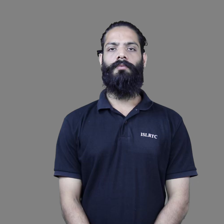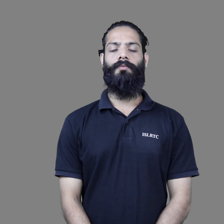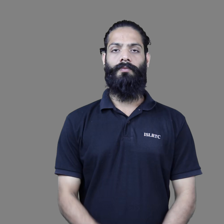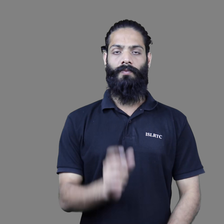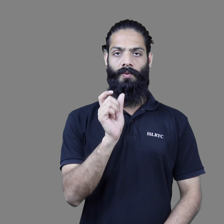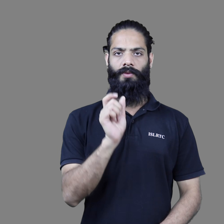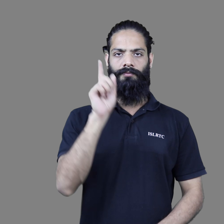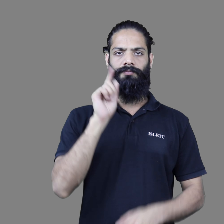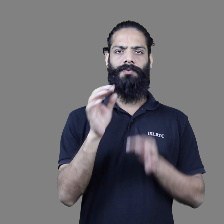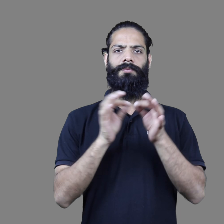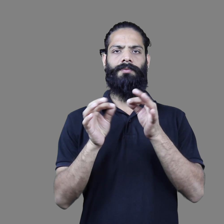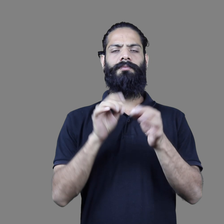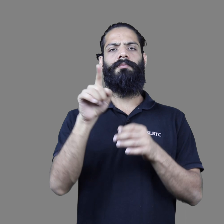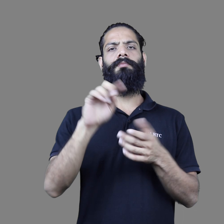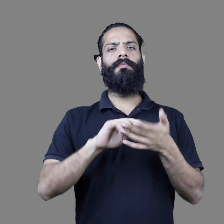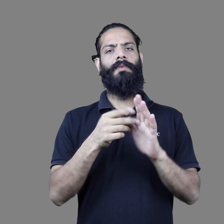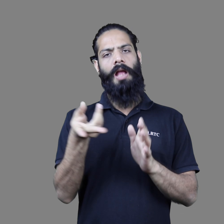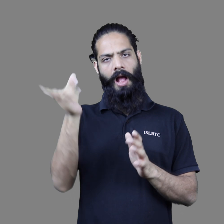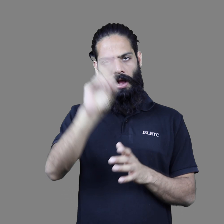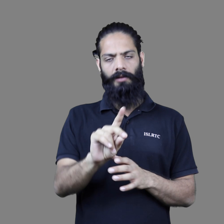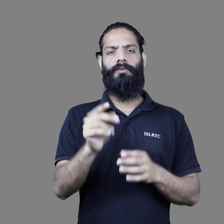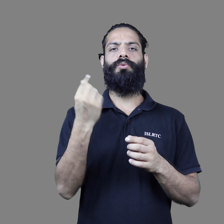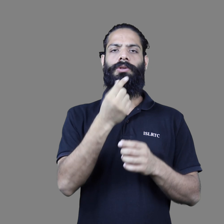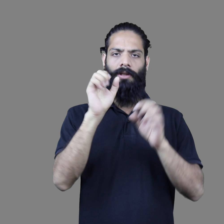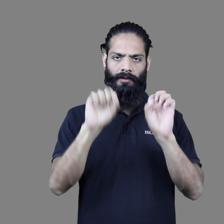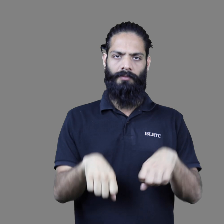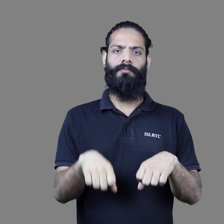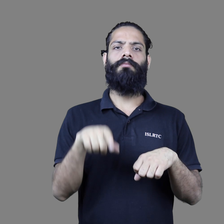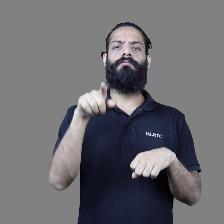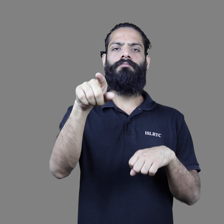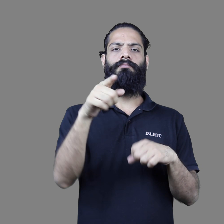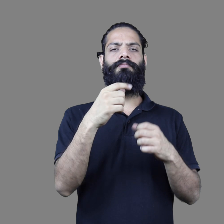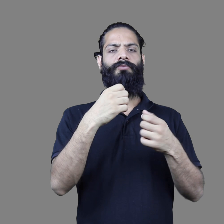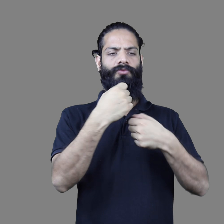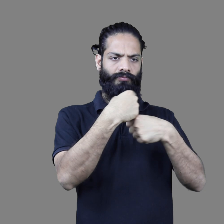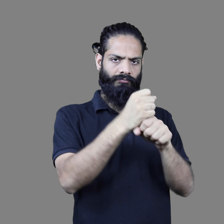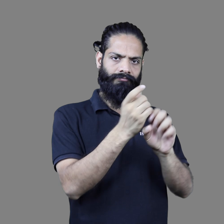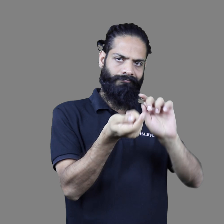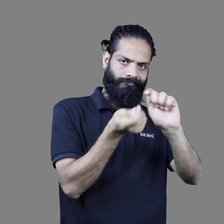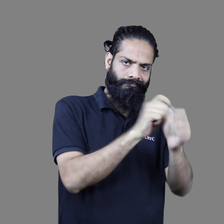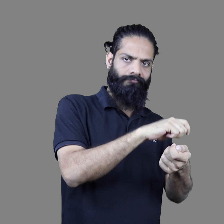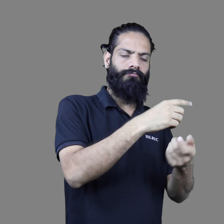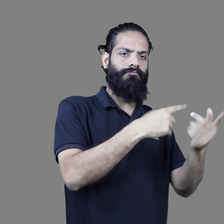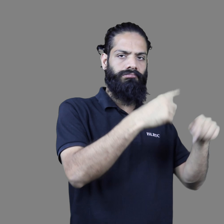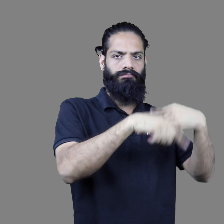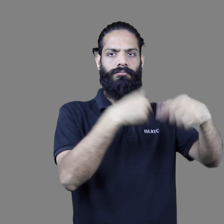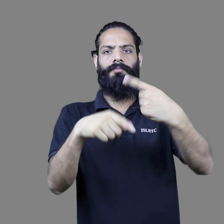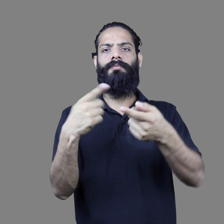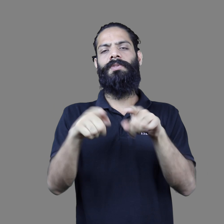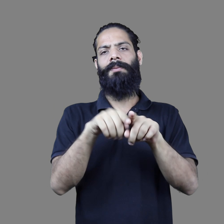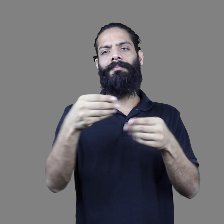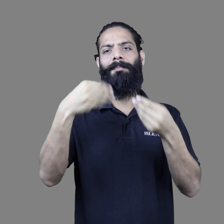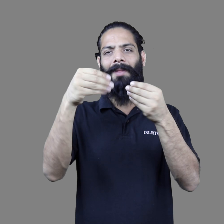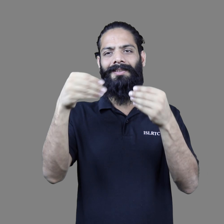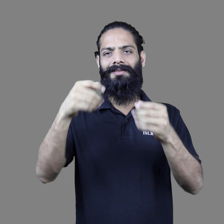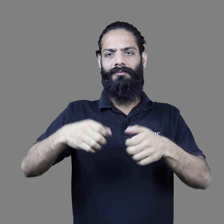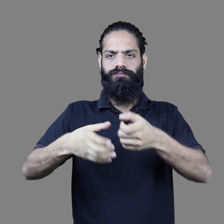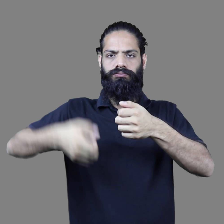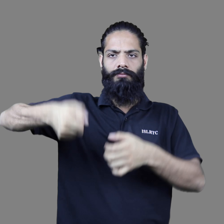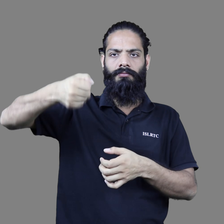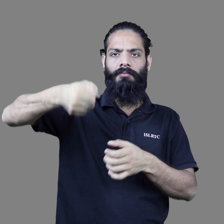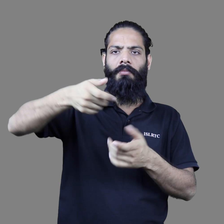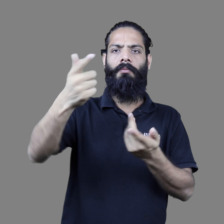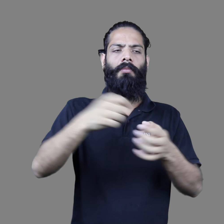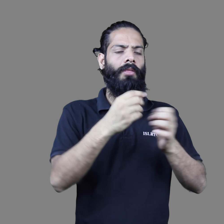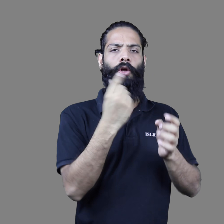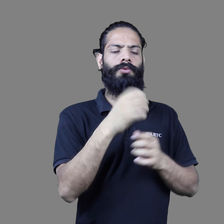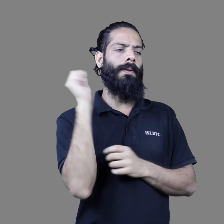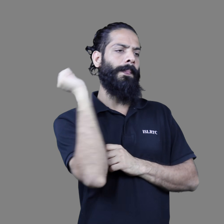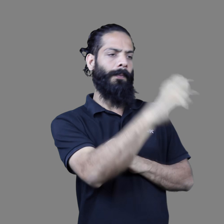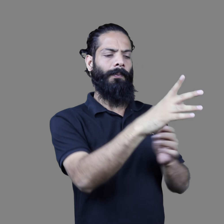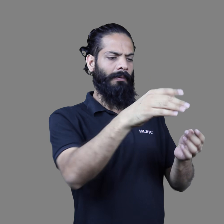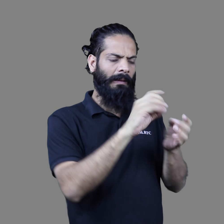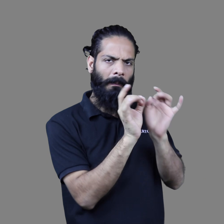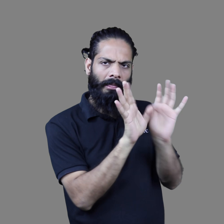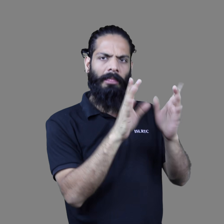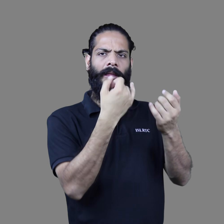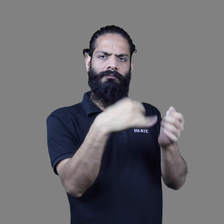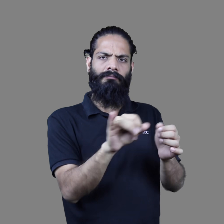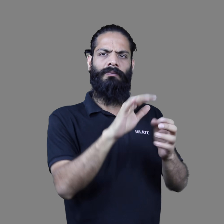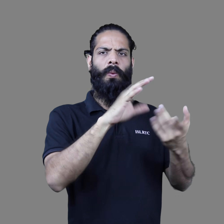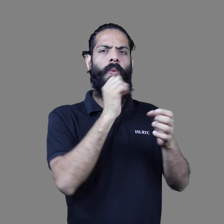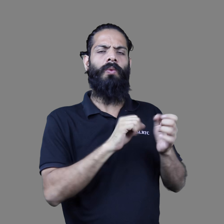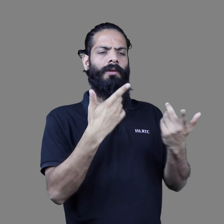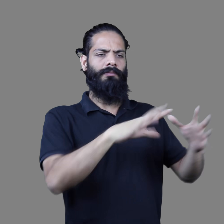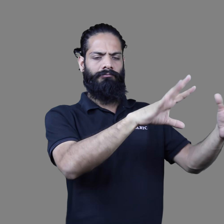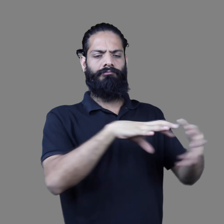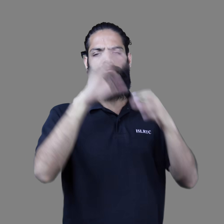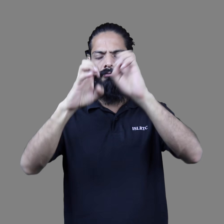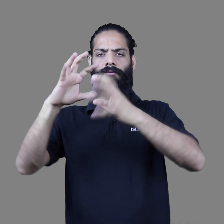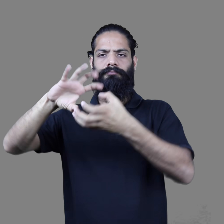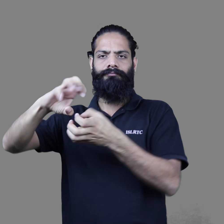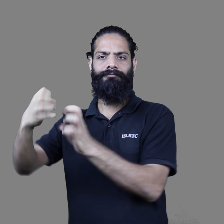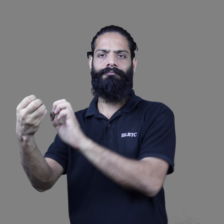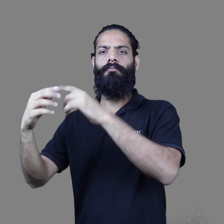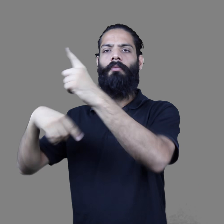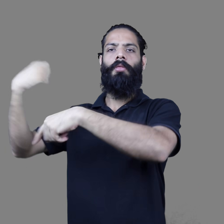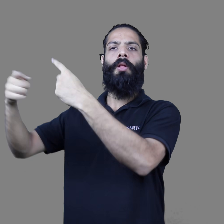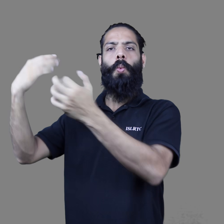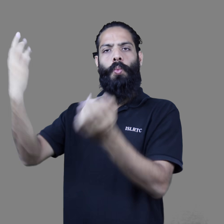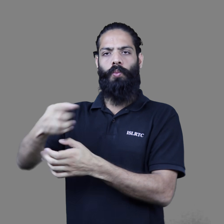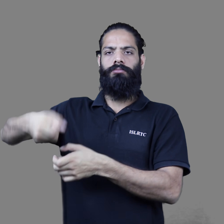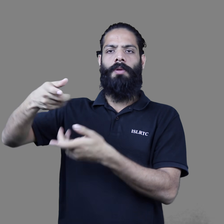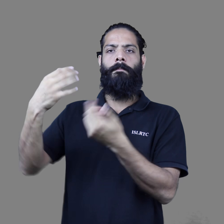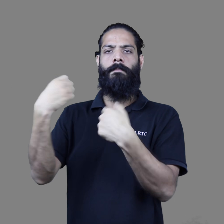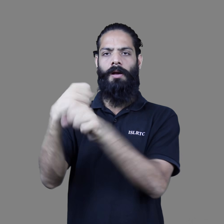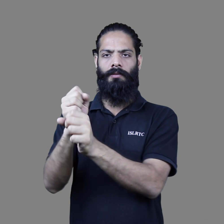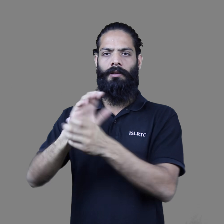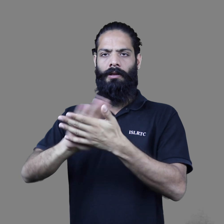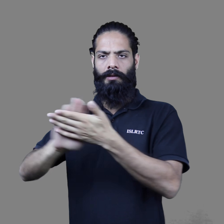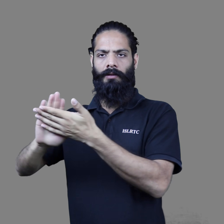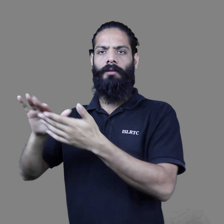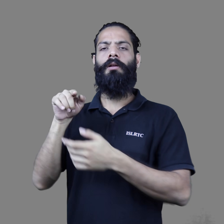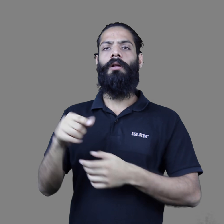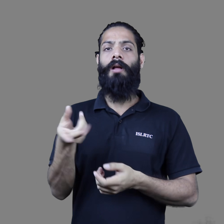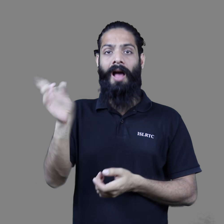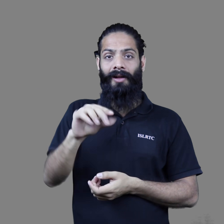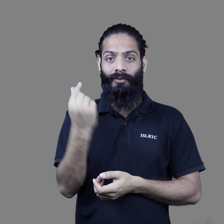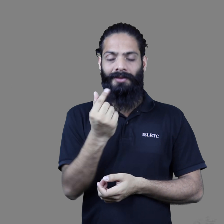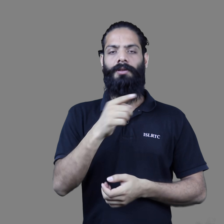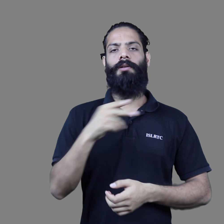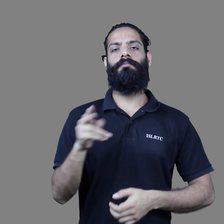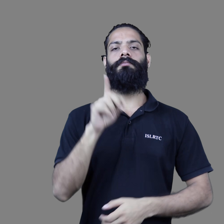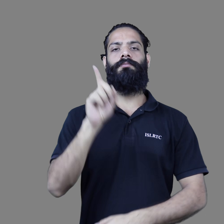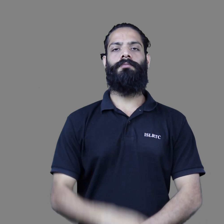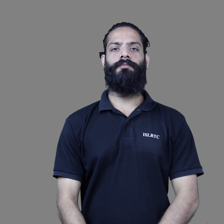Renewable